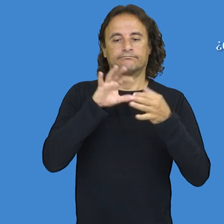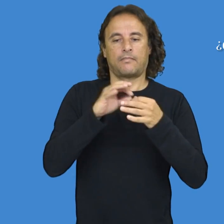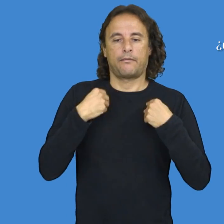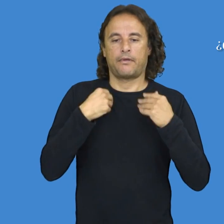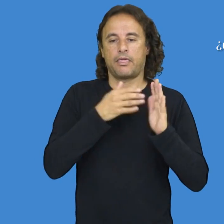vivir